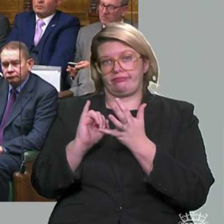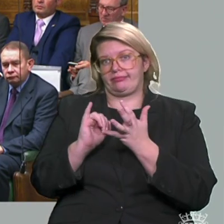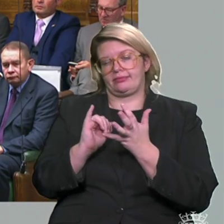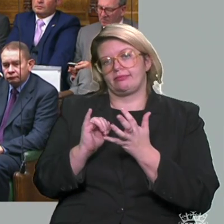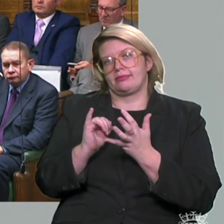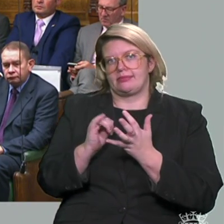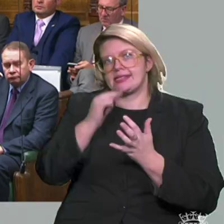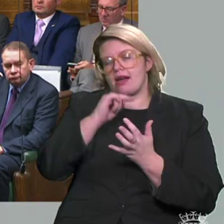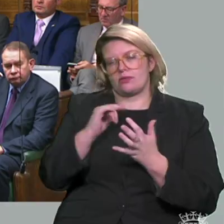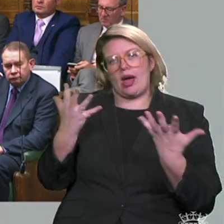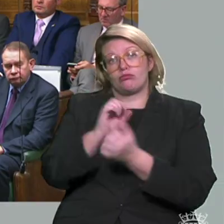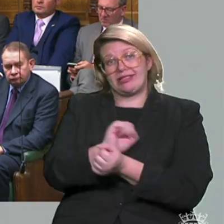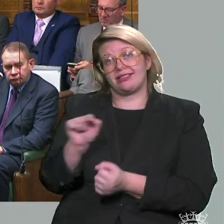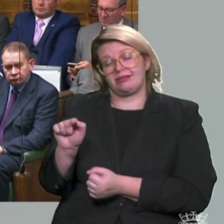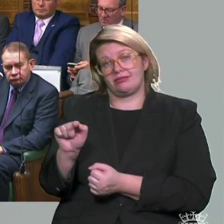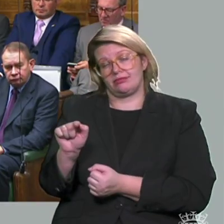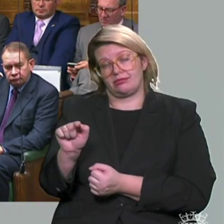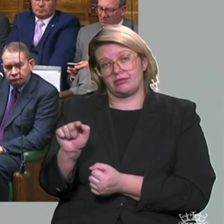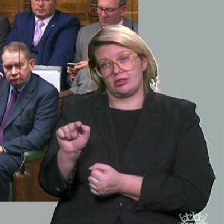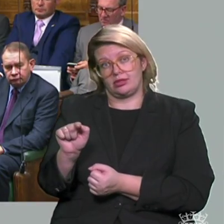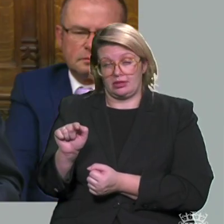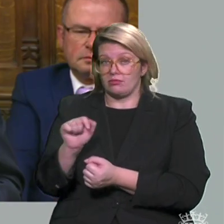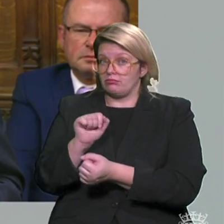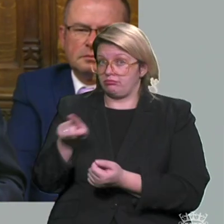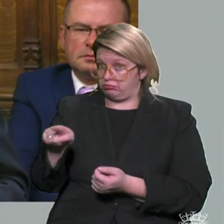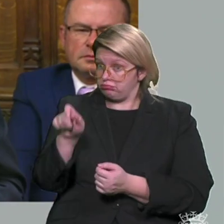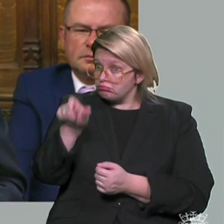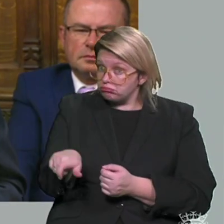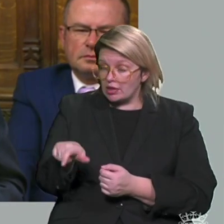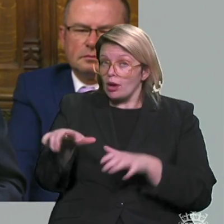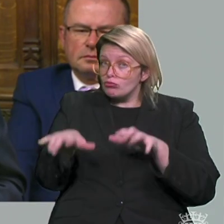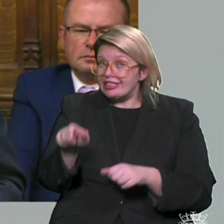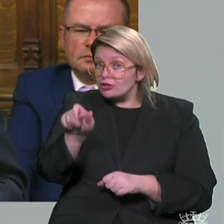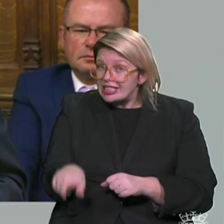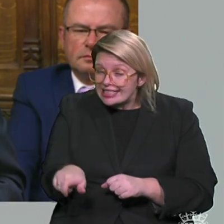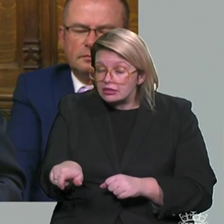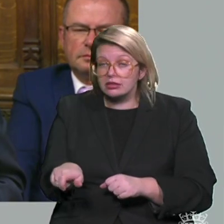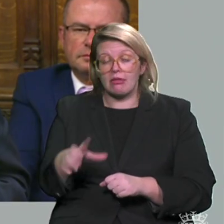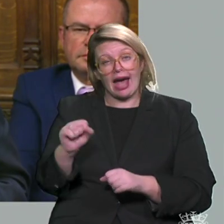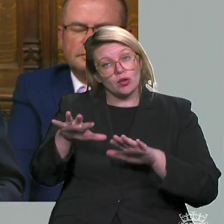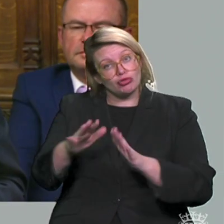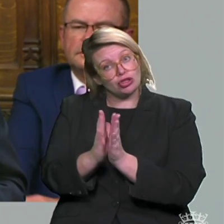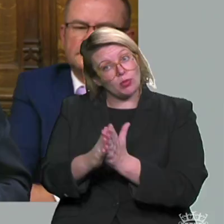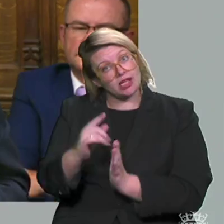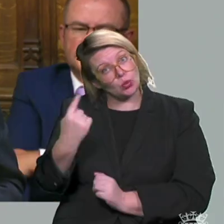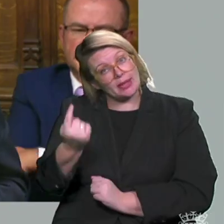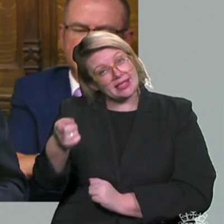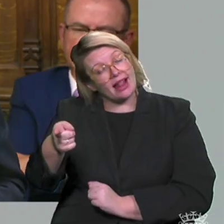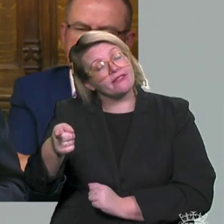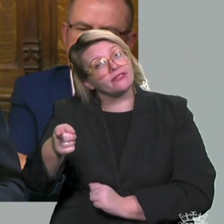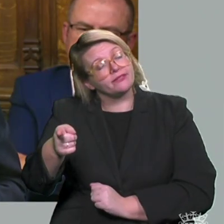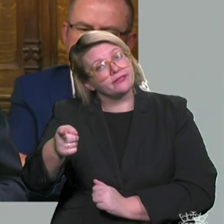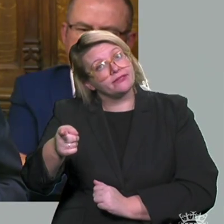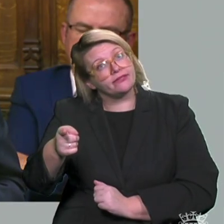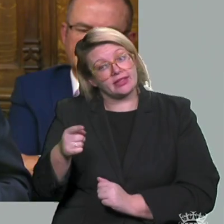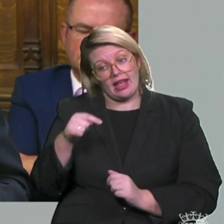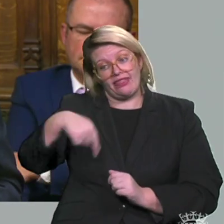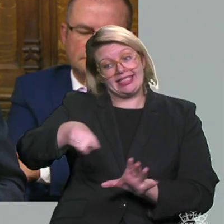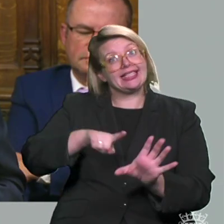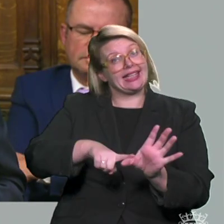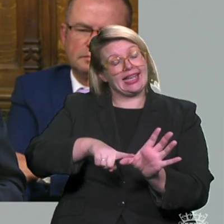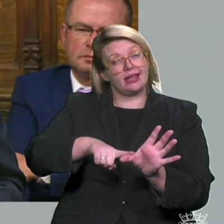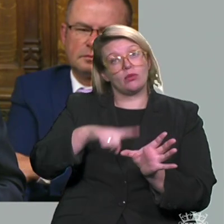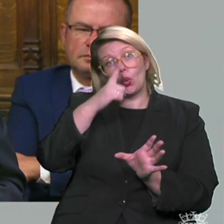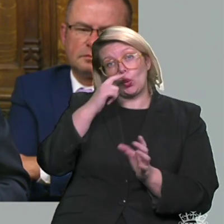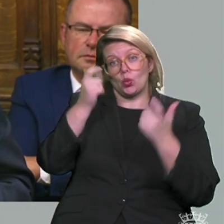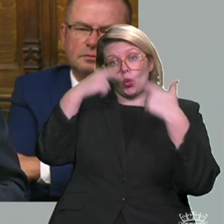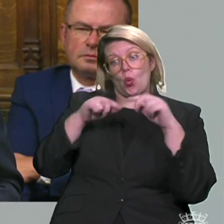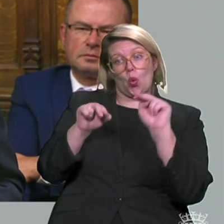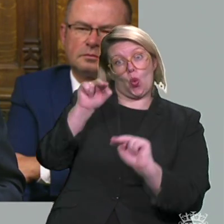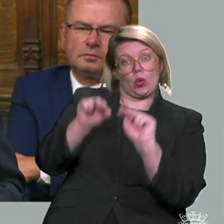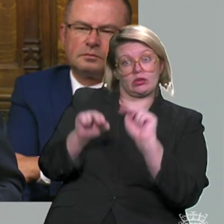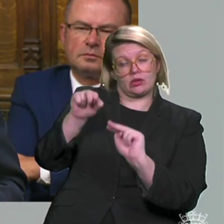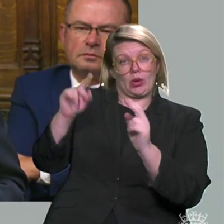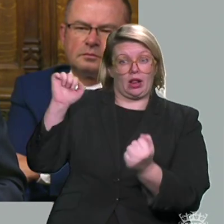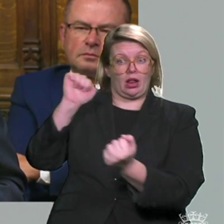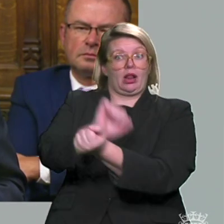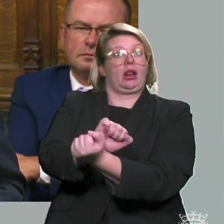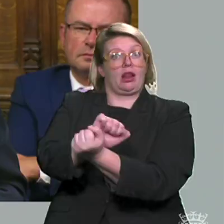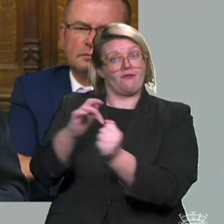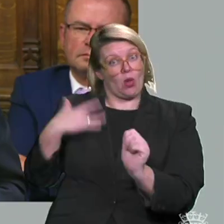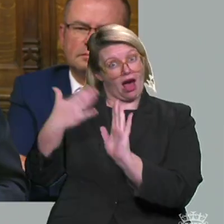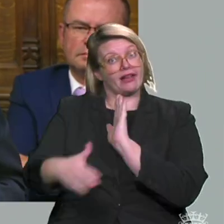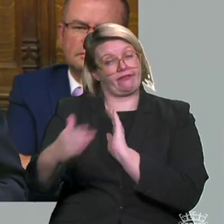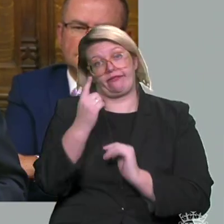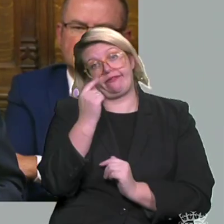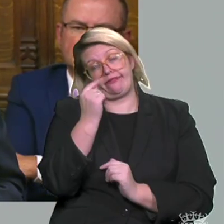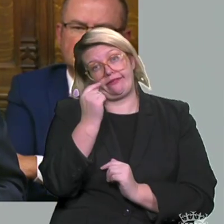I remind my right honourable Friend that Jimmy Lai is a British citizen and a British passport holder, and he now faces a trial at the end of the year in which, under the new national security laws, he can be incarcerated for life.